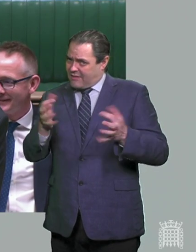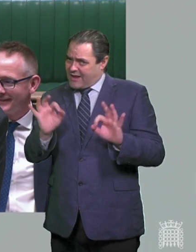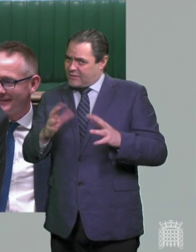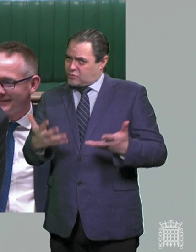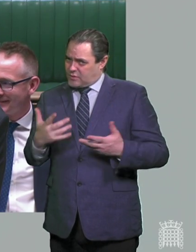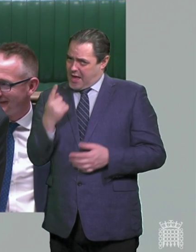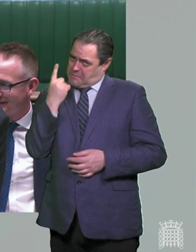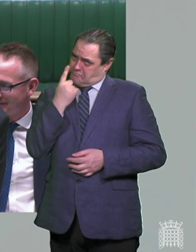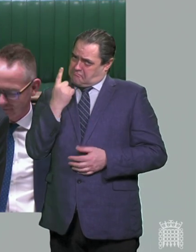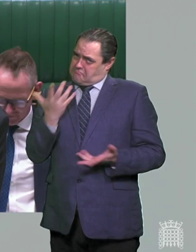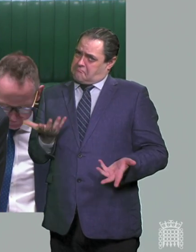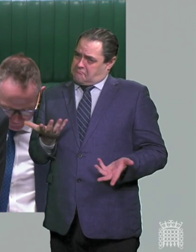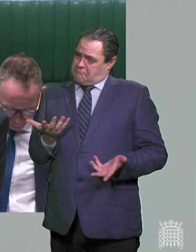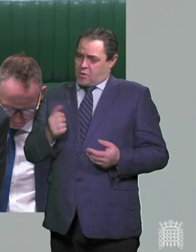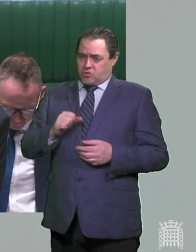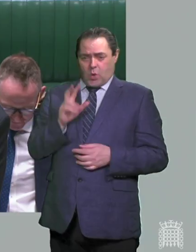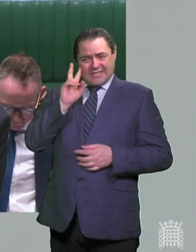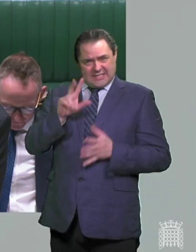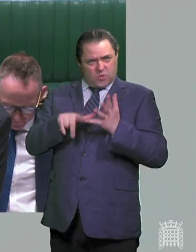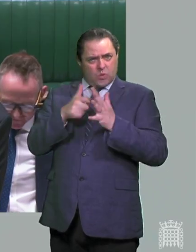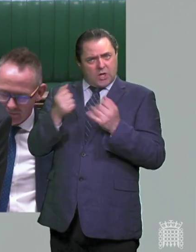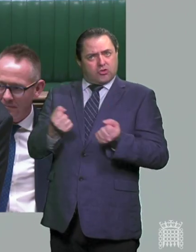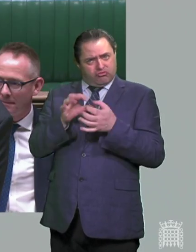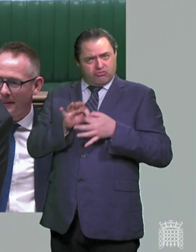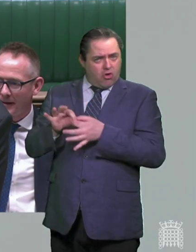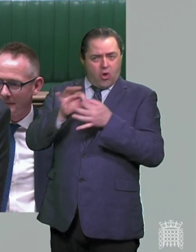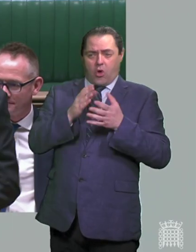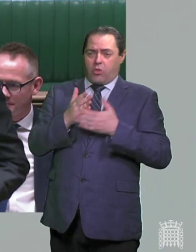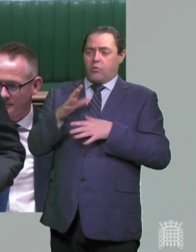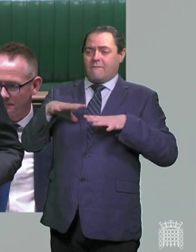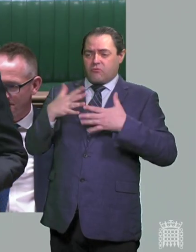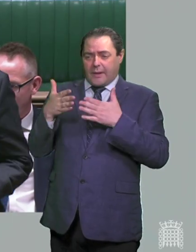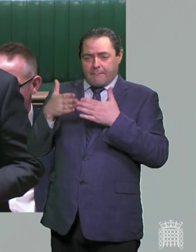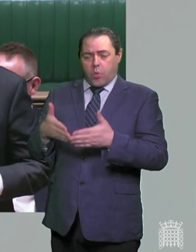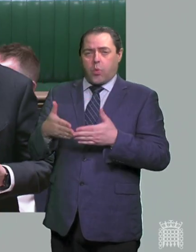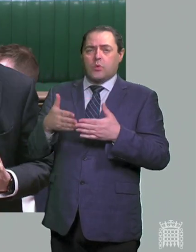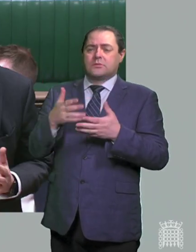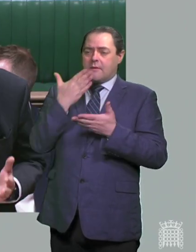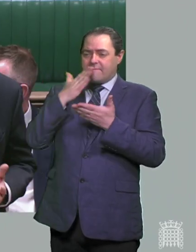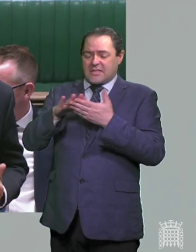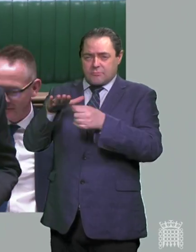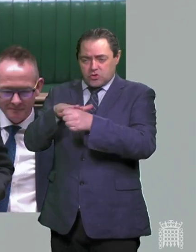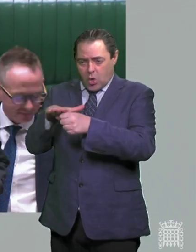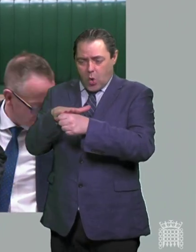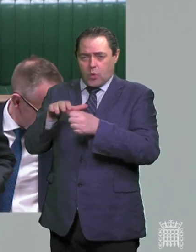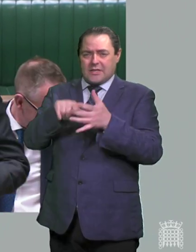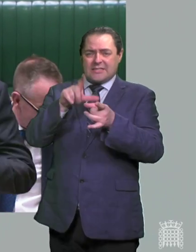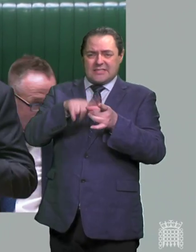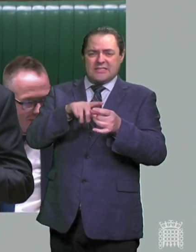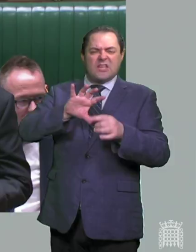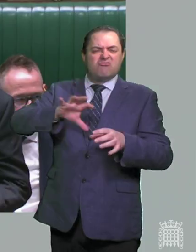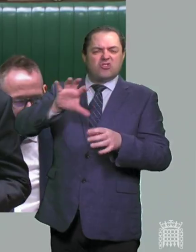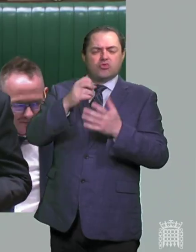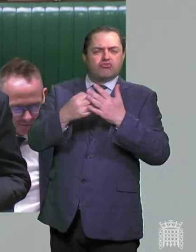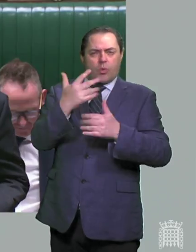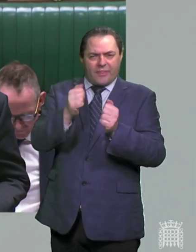All I would say is that the people of Scotland are seeing the strength of this United Kingdom, whether that is through freeports, investment zones, or city and region growth deals.